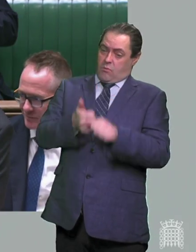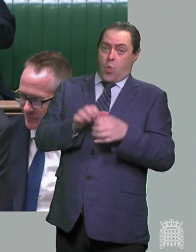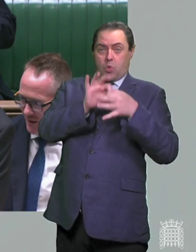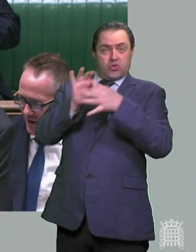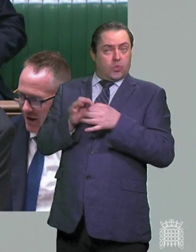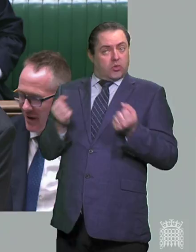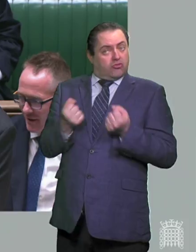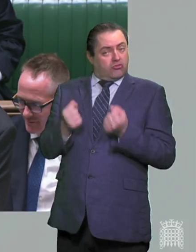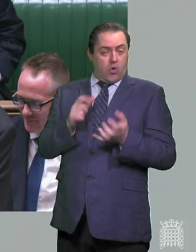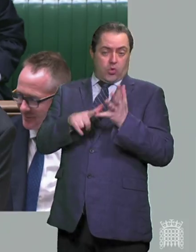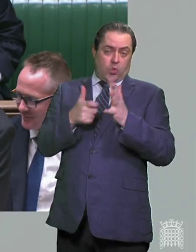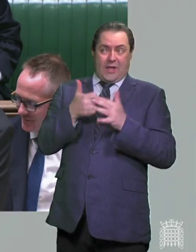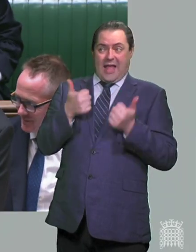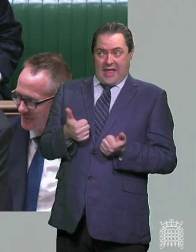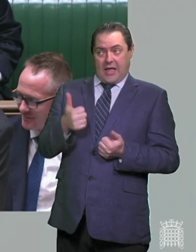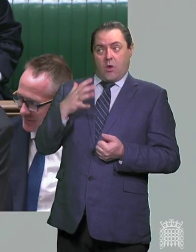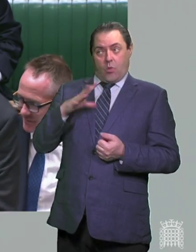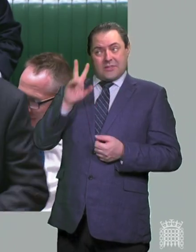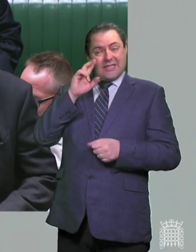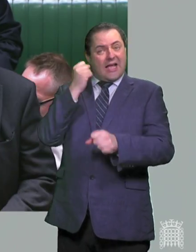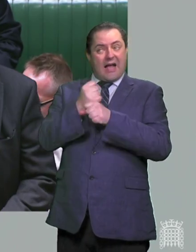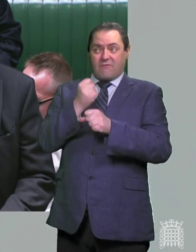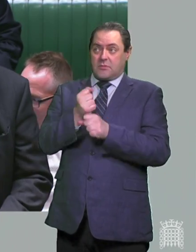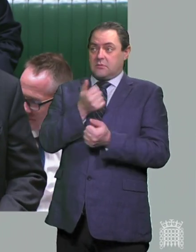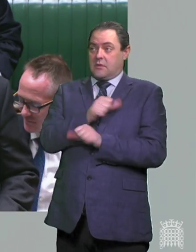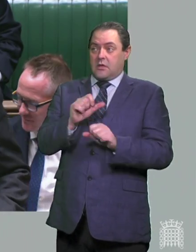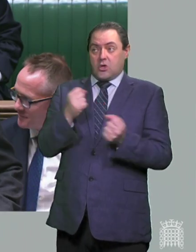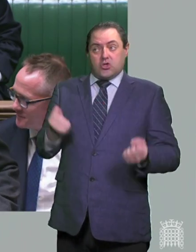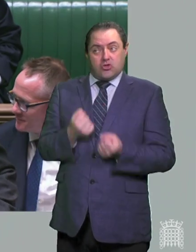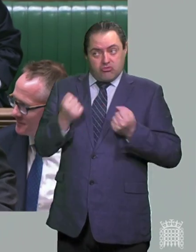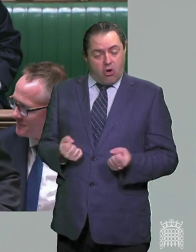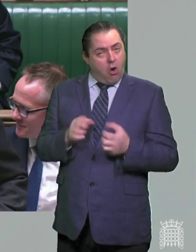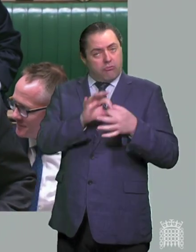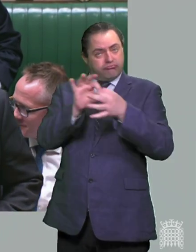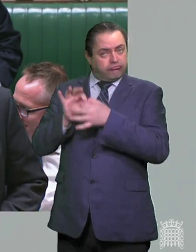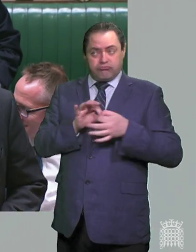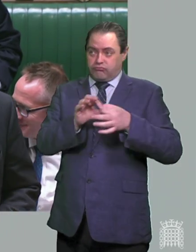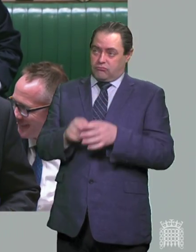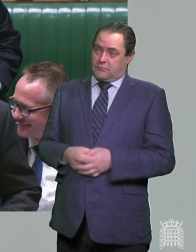Oh yes, strong—very, very strong.